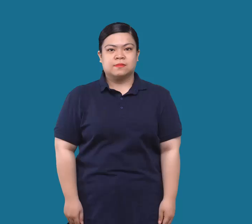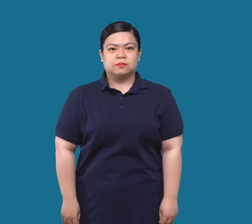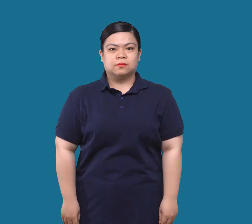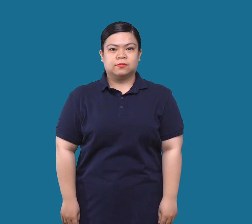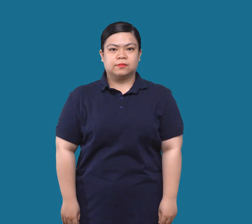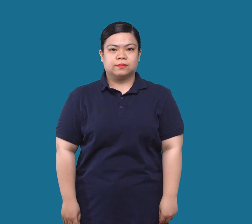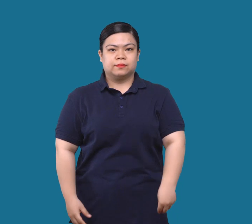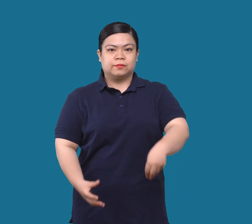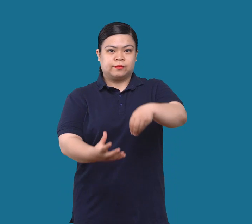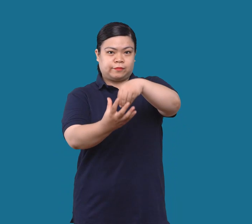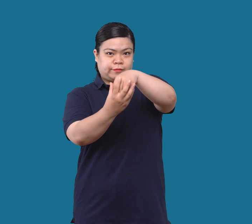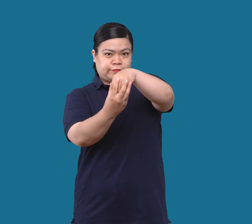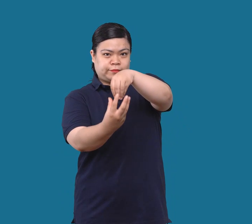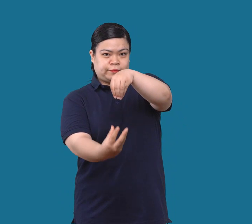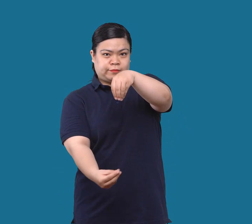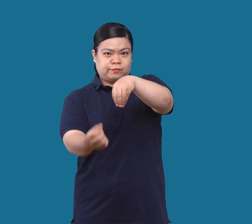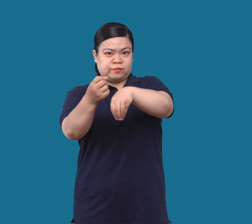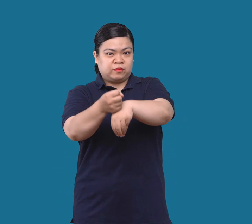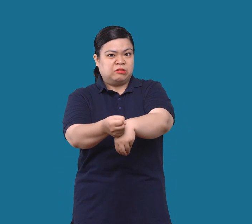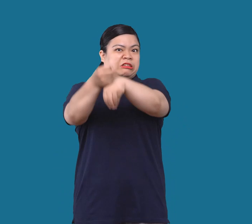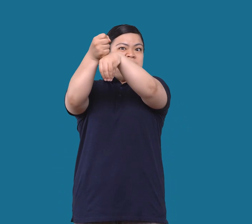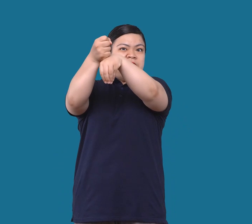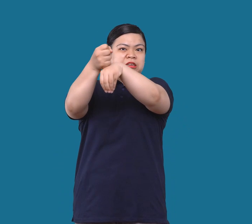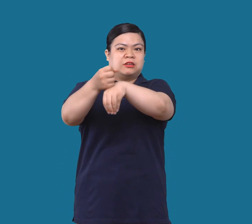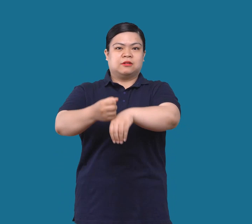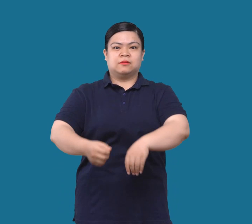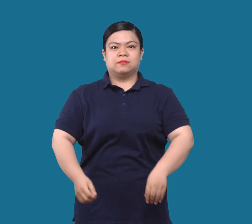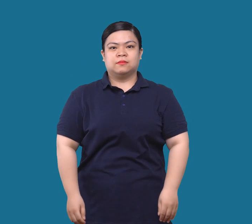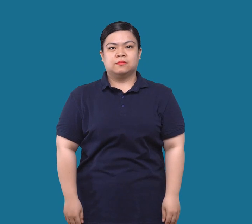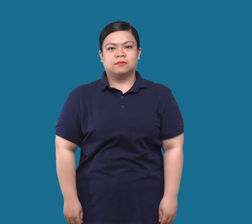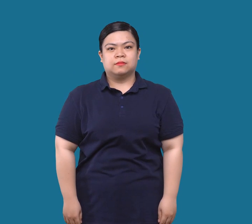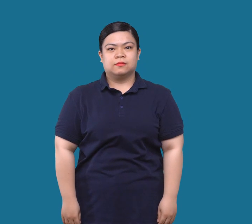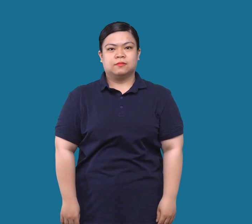nhổ củ cải